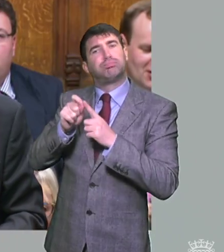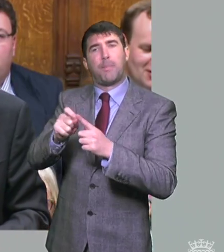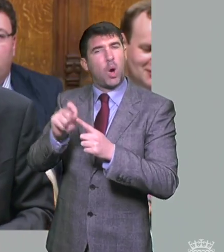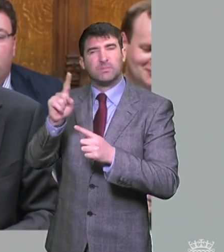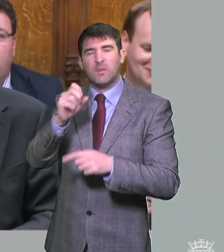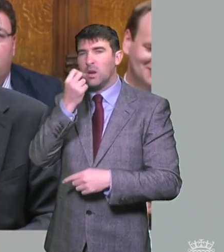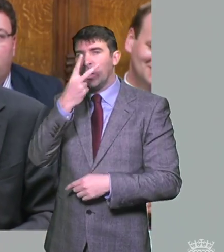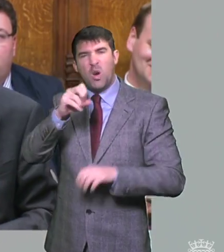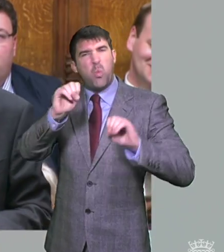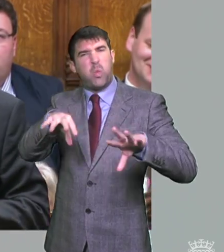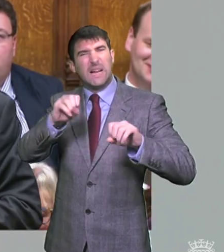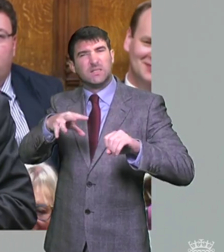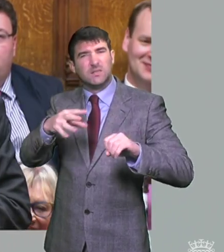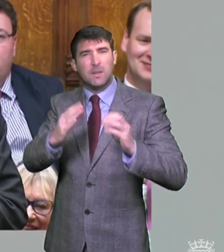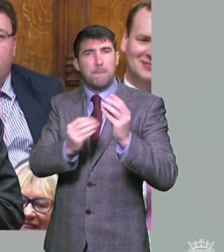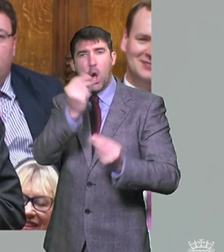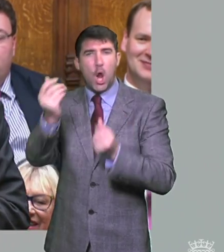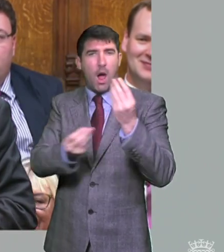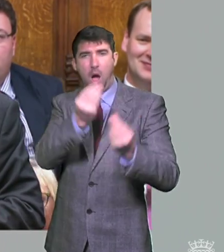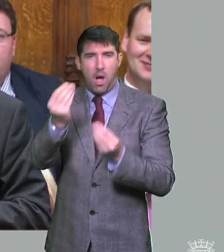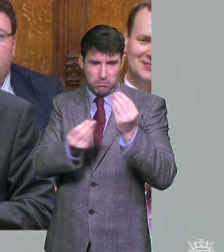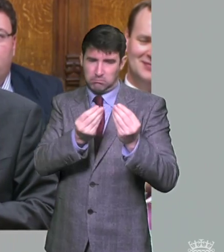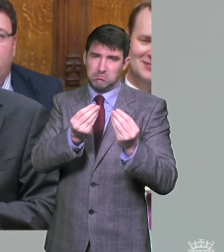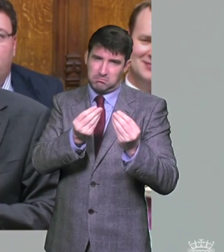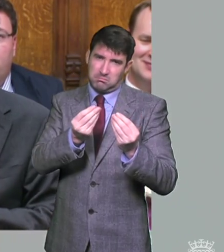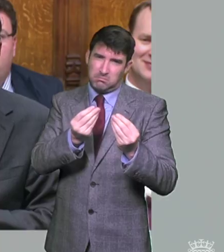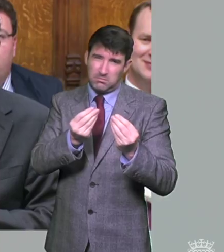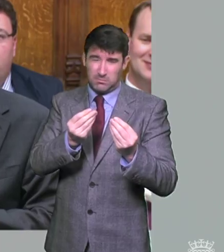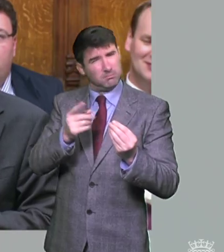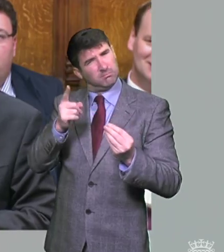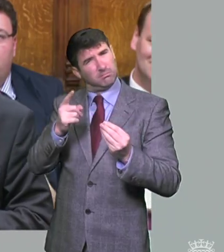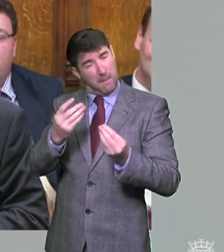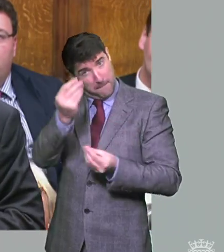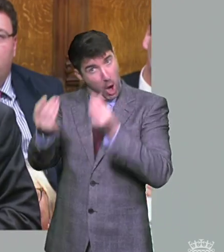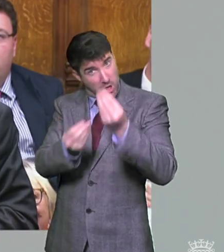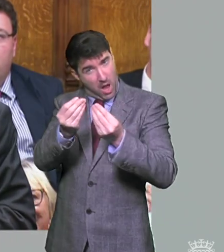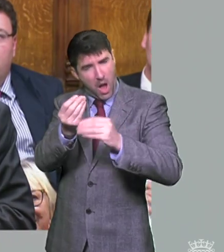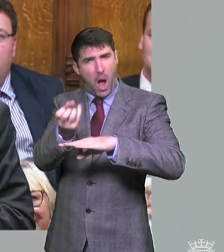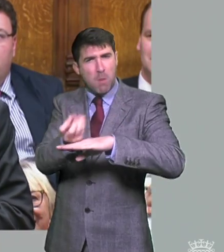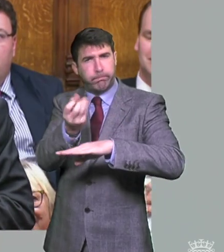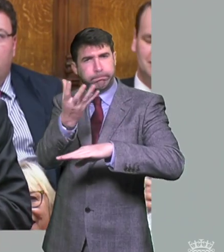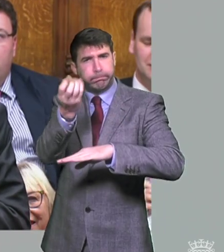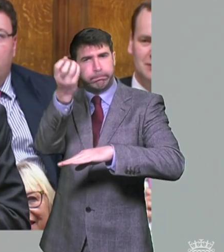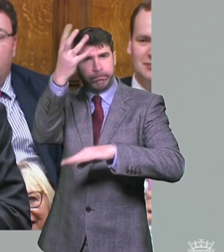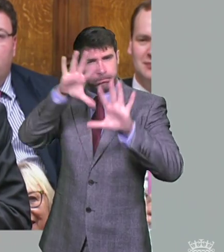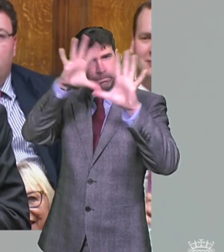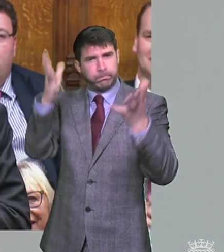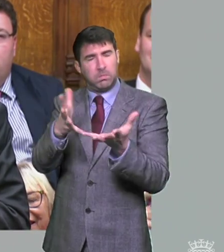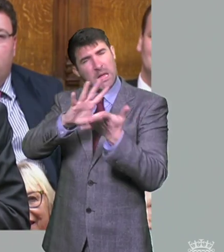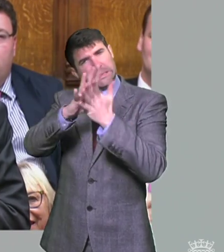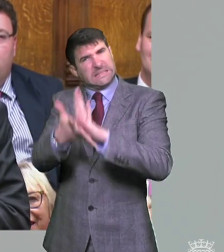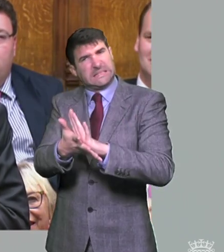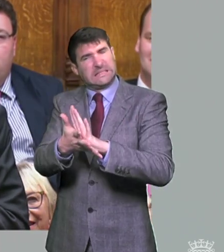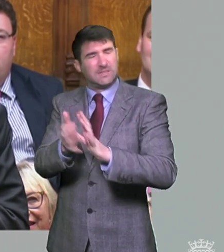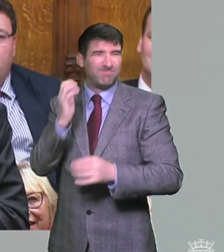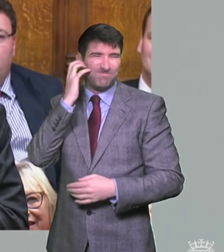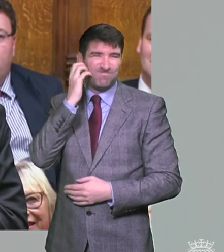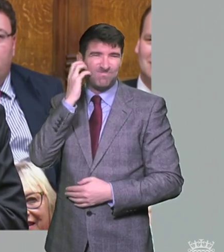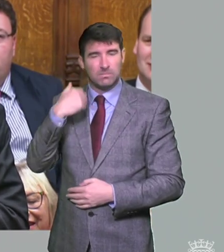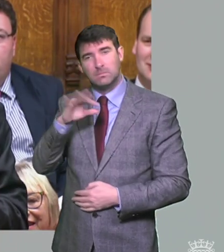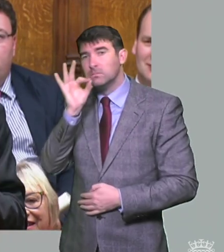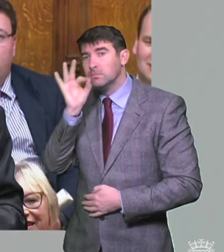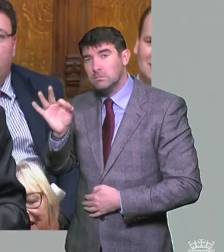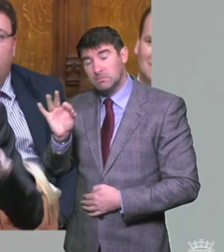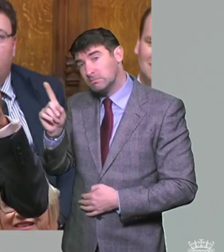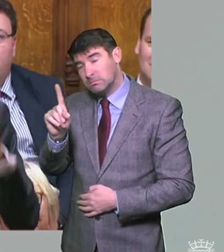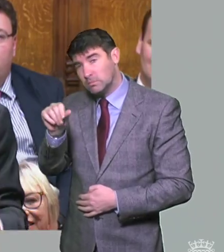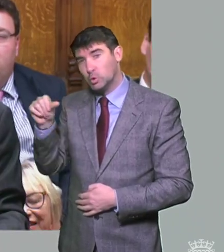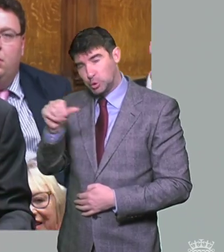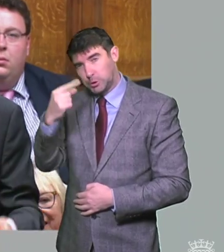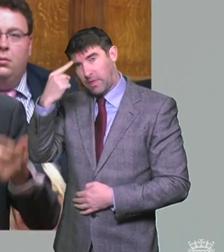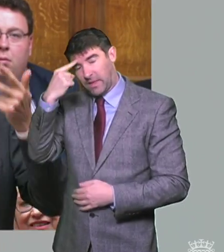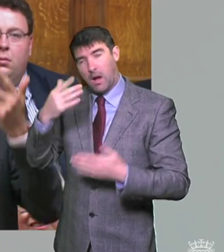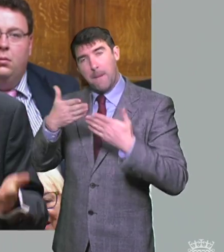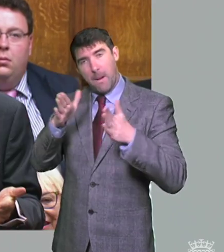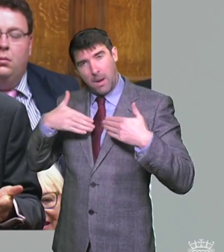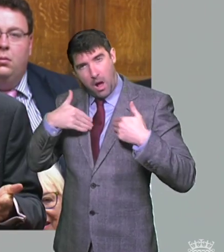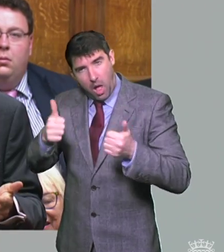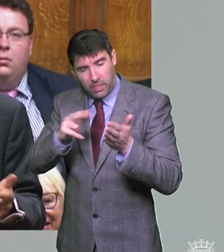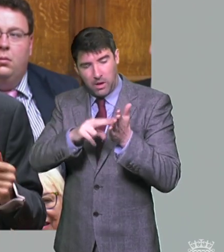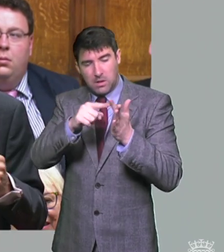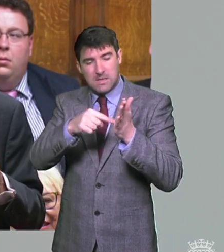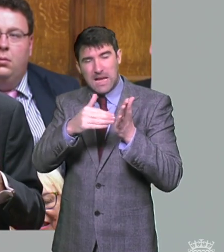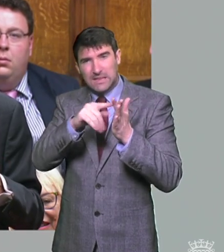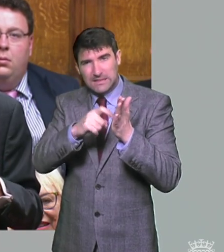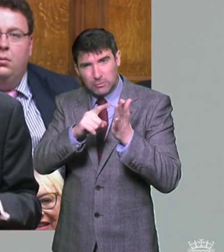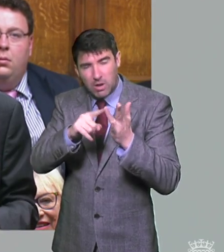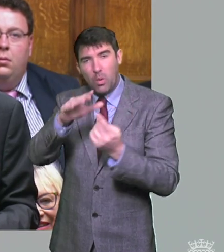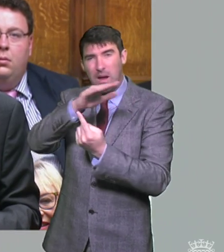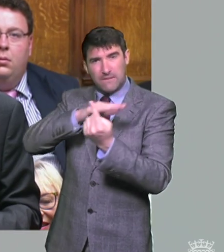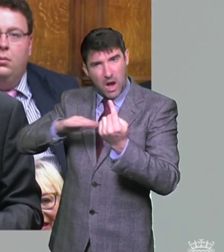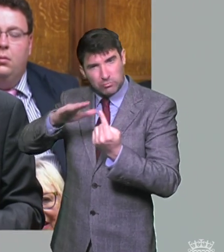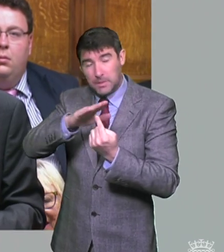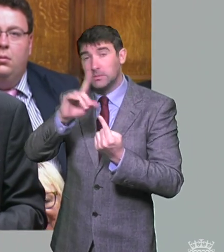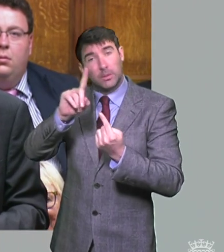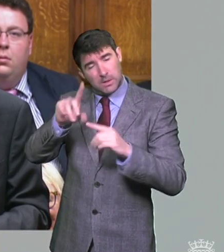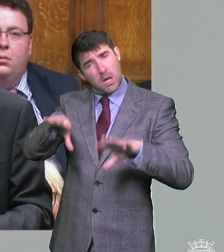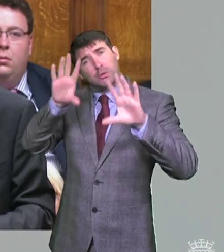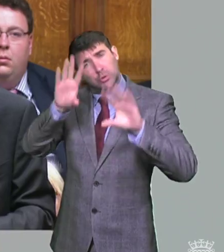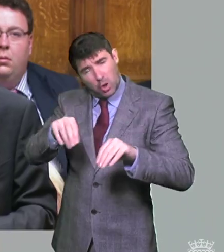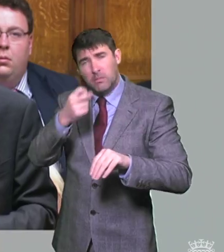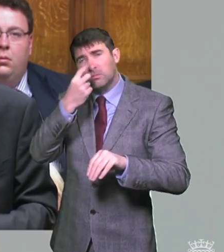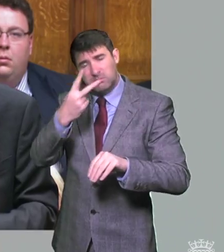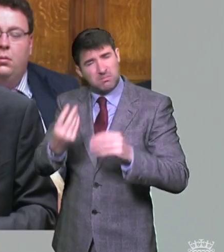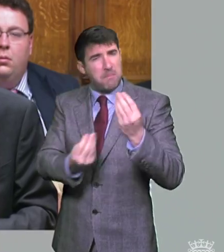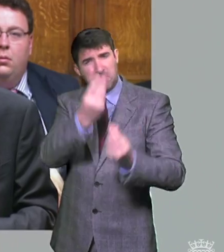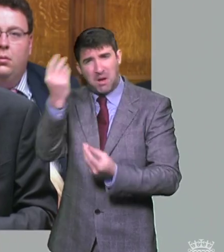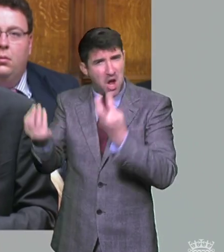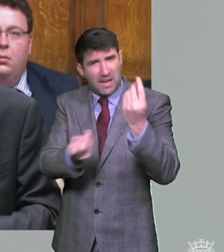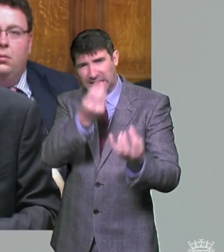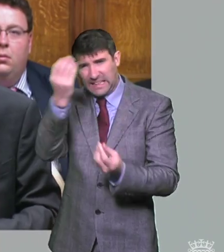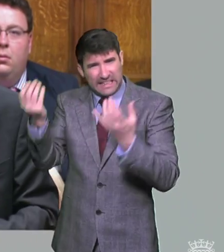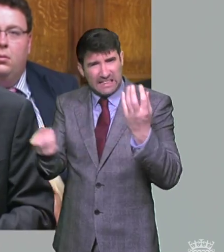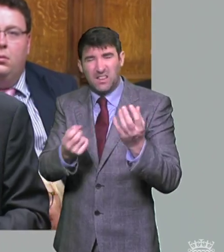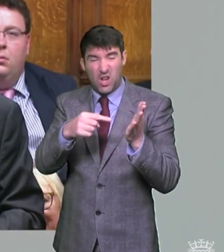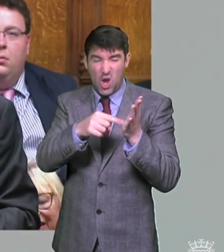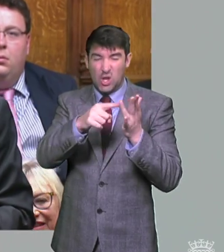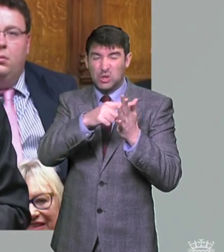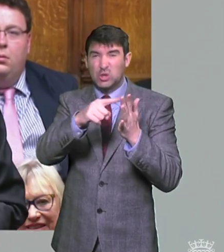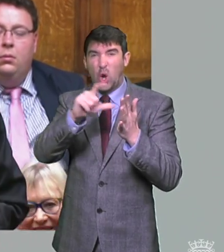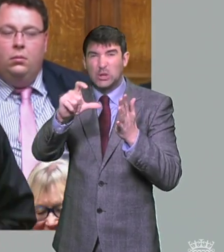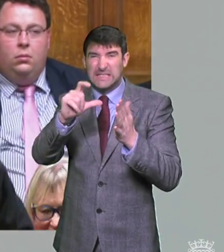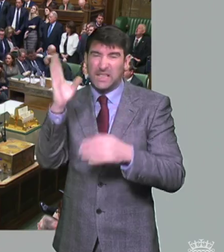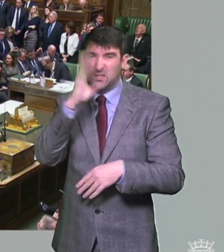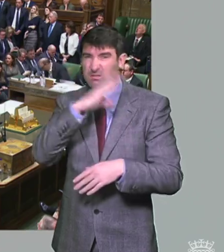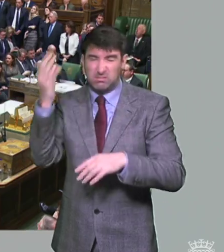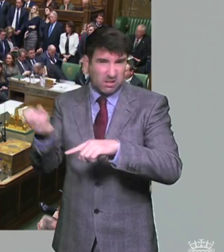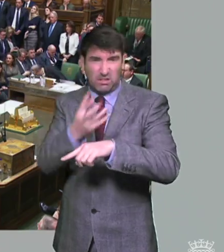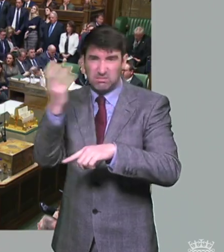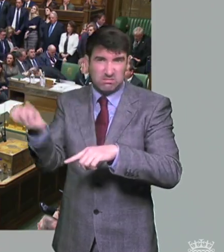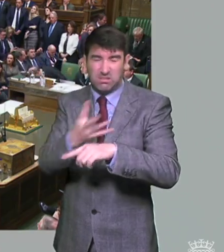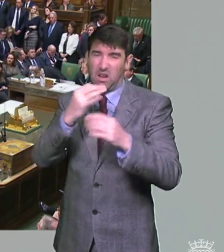With the Government rightly reviewing their air quality targets, will my right honourable Friend signal his intent to continue promoting public health, net zero and the environment by placing a moratorium on any more unwanted unnecessary toxic waste burners?